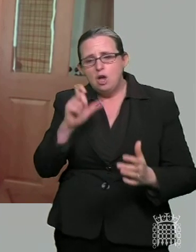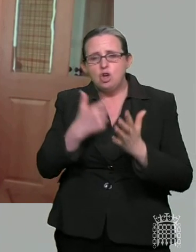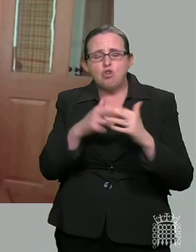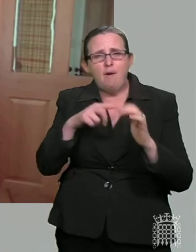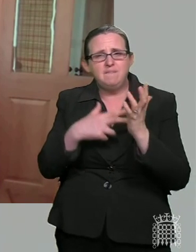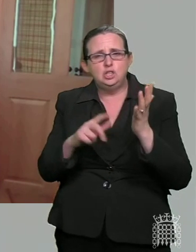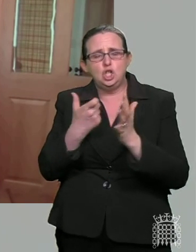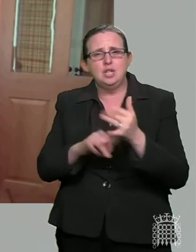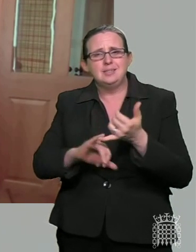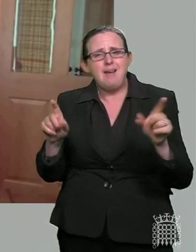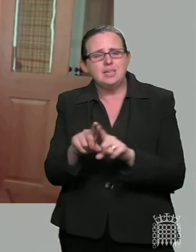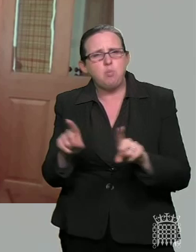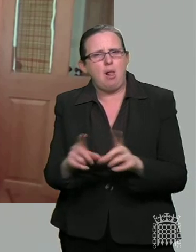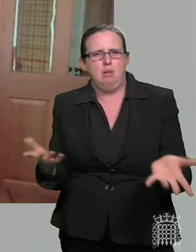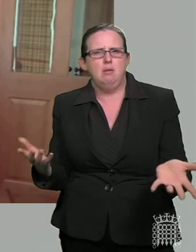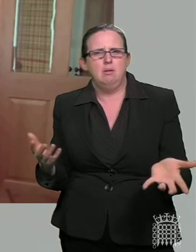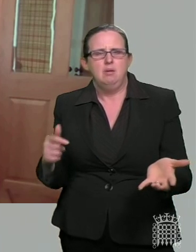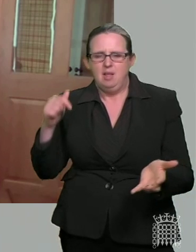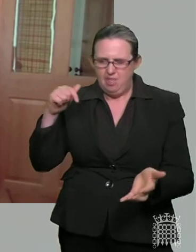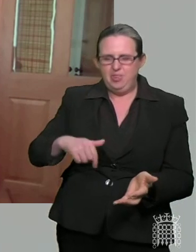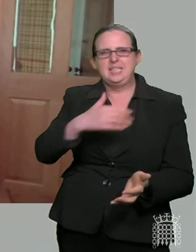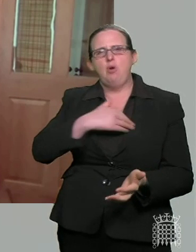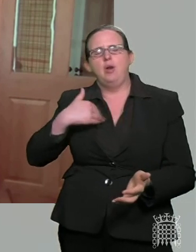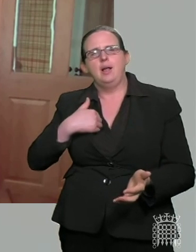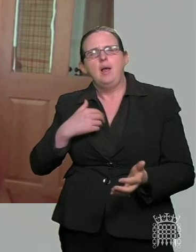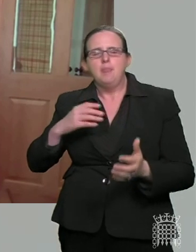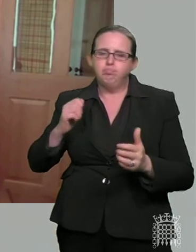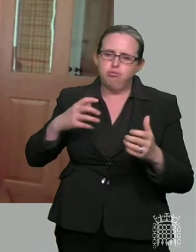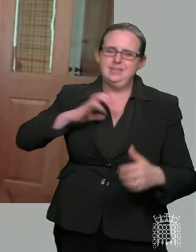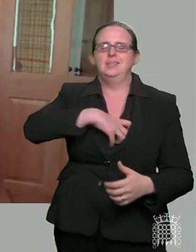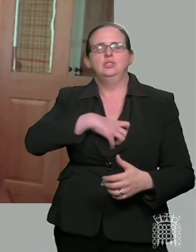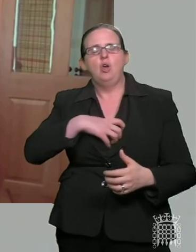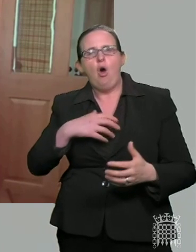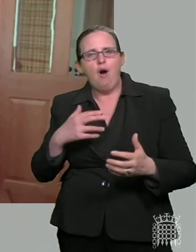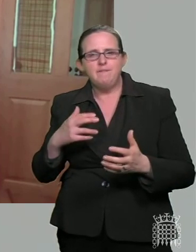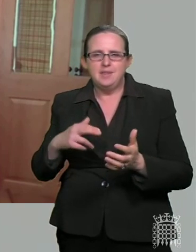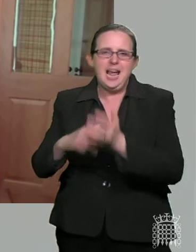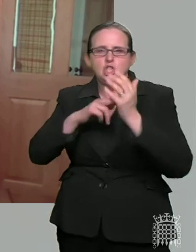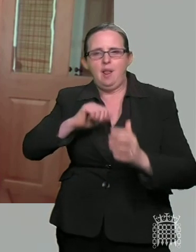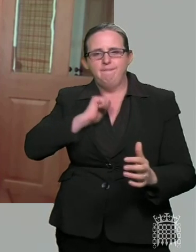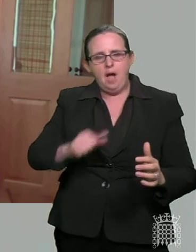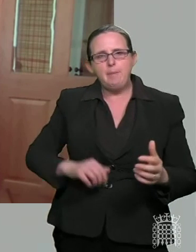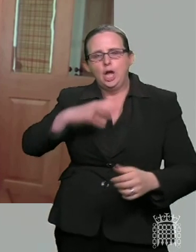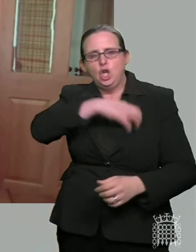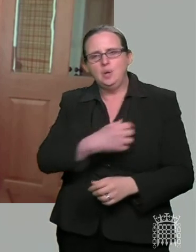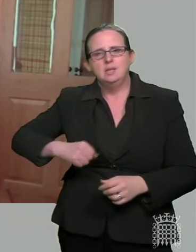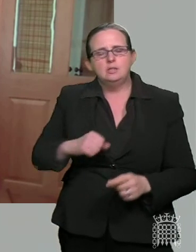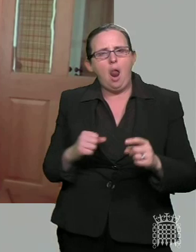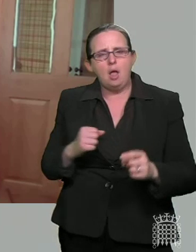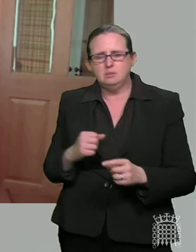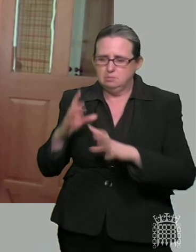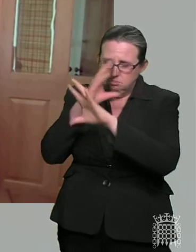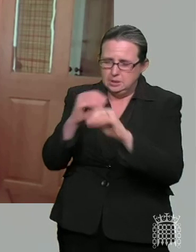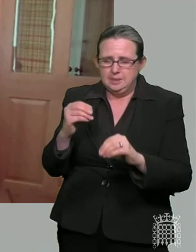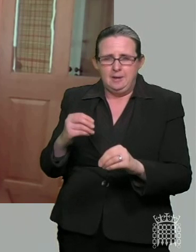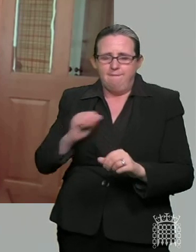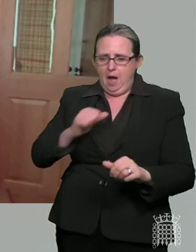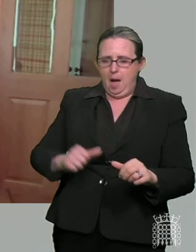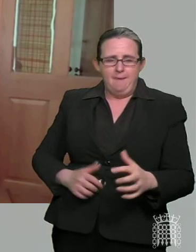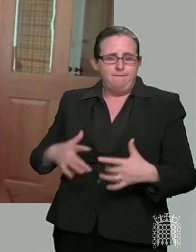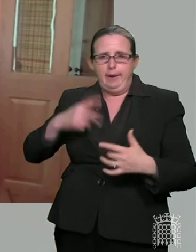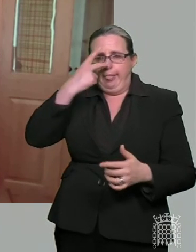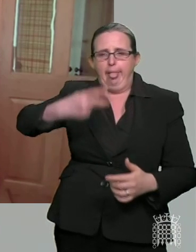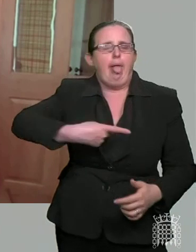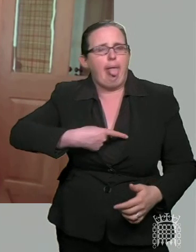This morning Martin Kennedy, president of National Farmers Union Scotland, told ITV that farmers will feel “seriously betrayed” by these proposals.